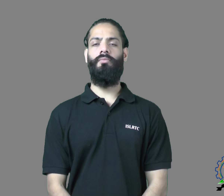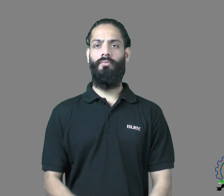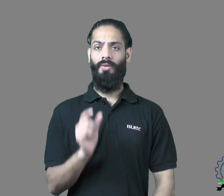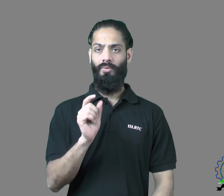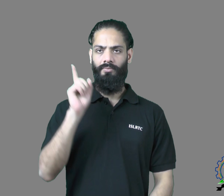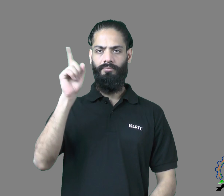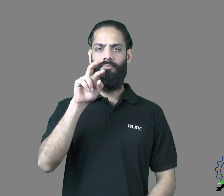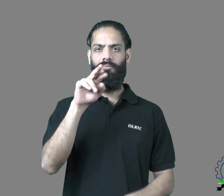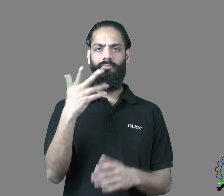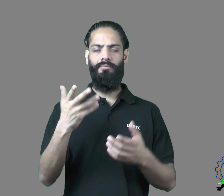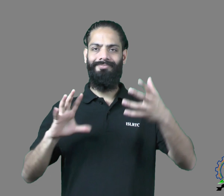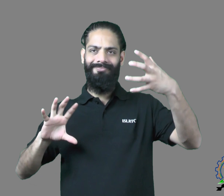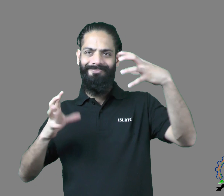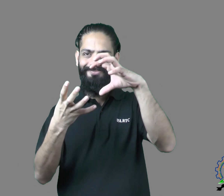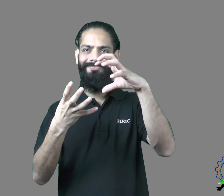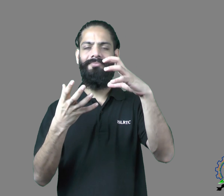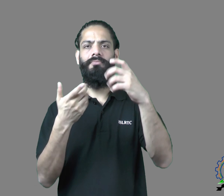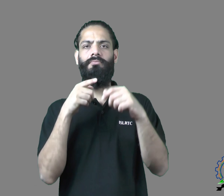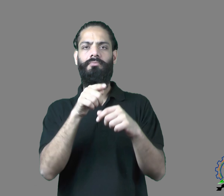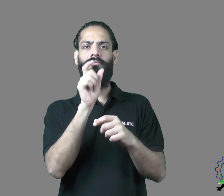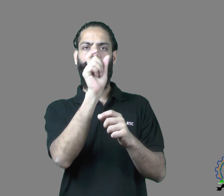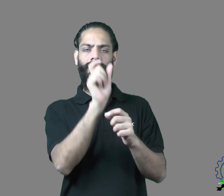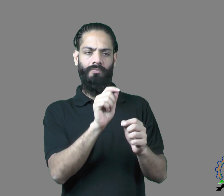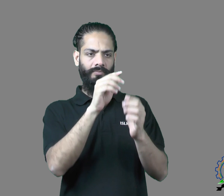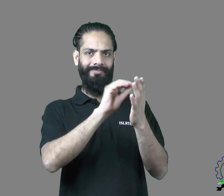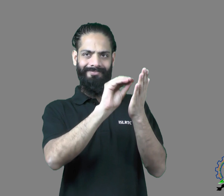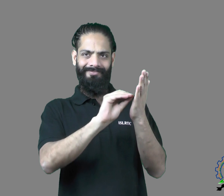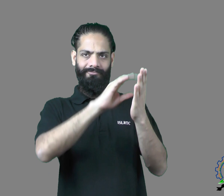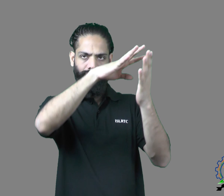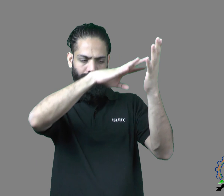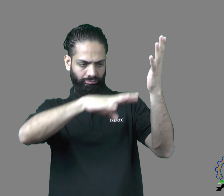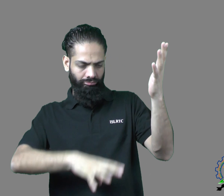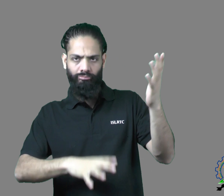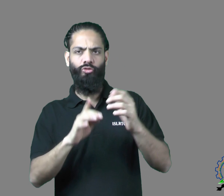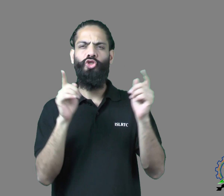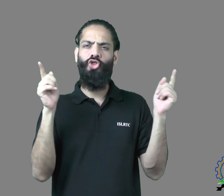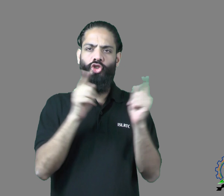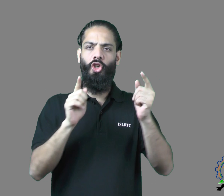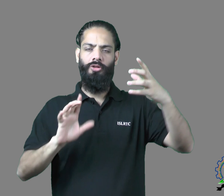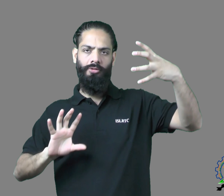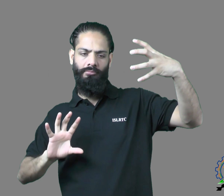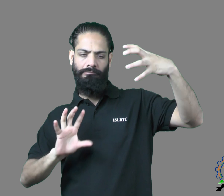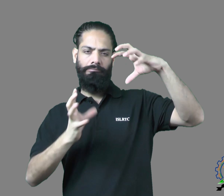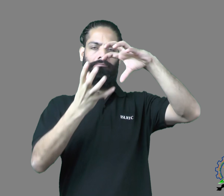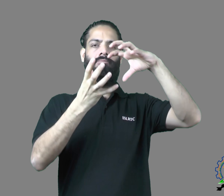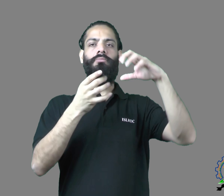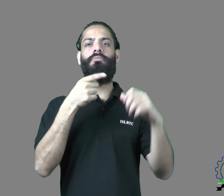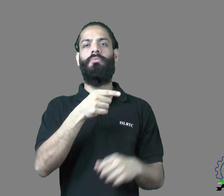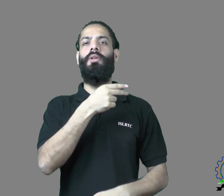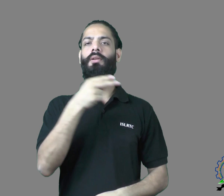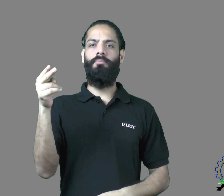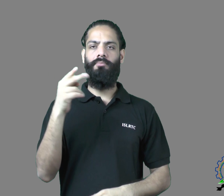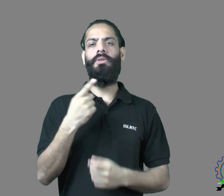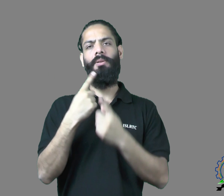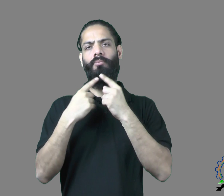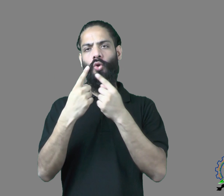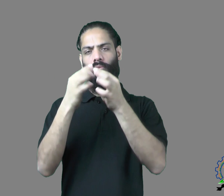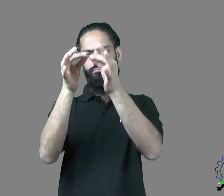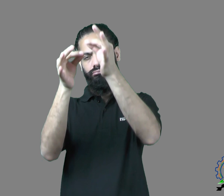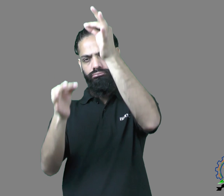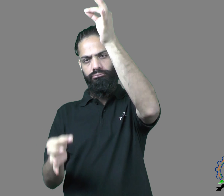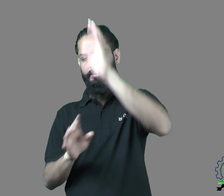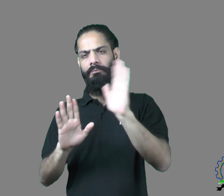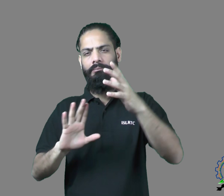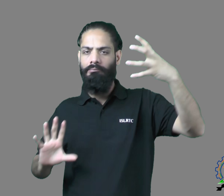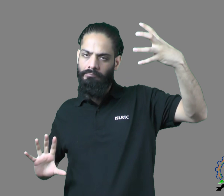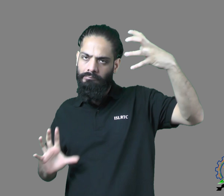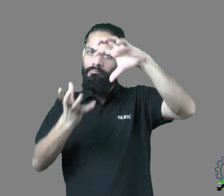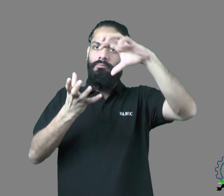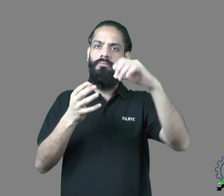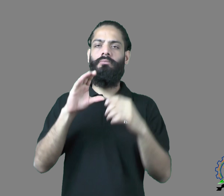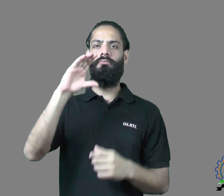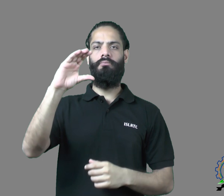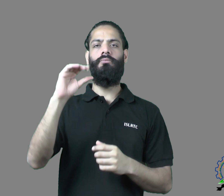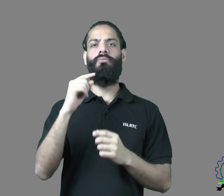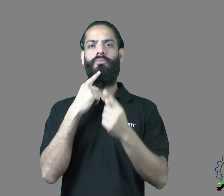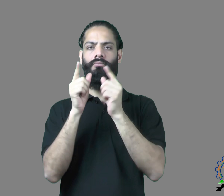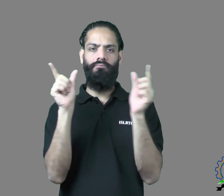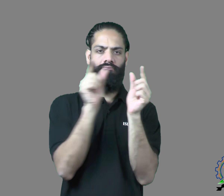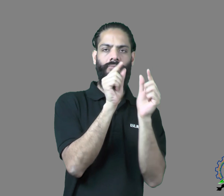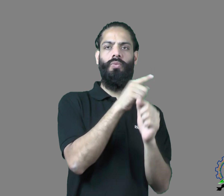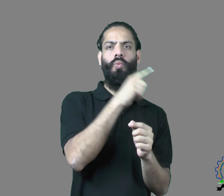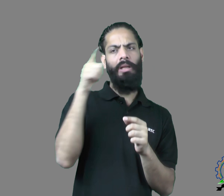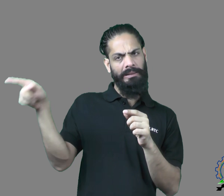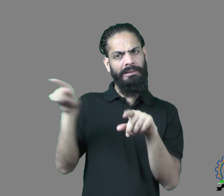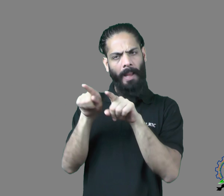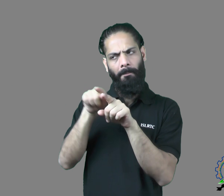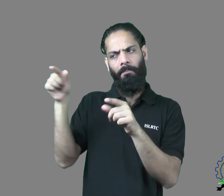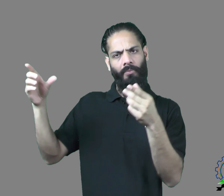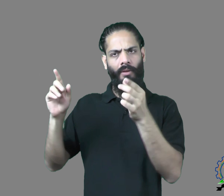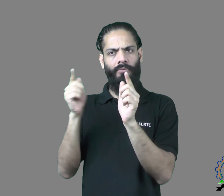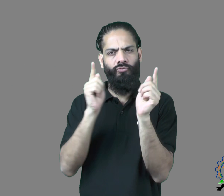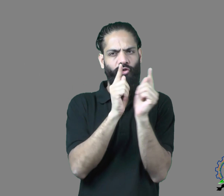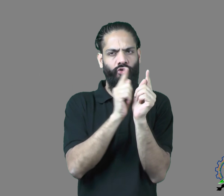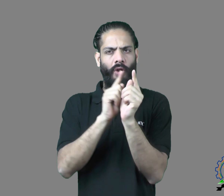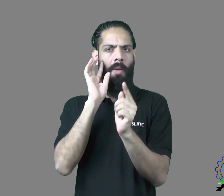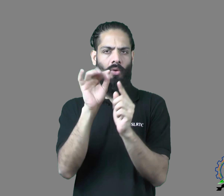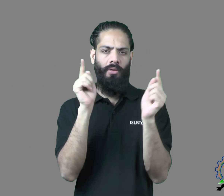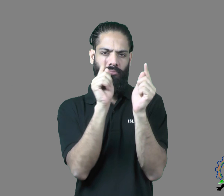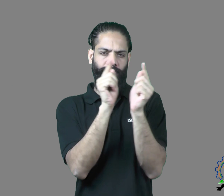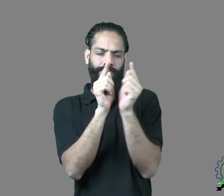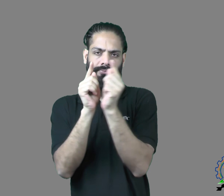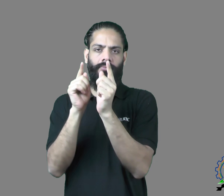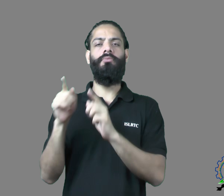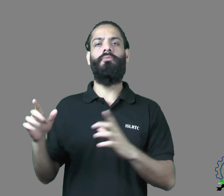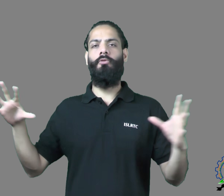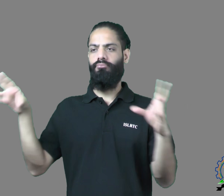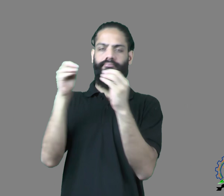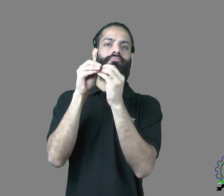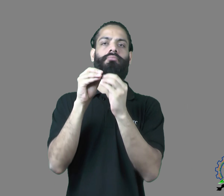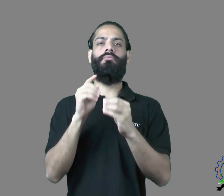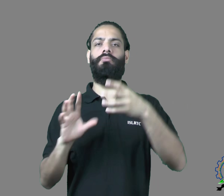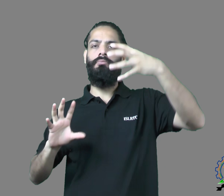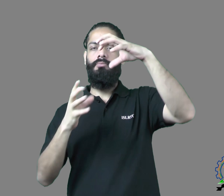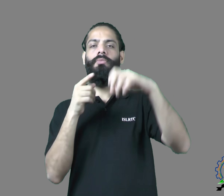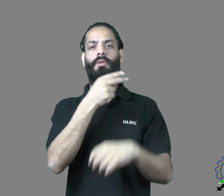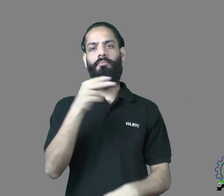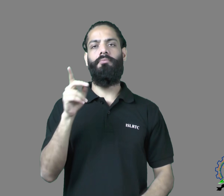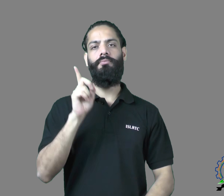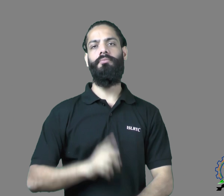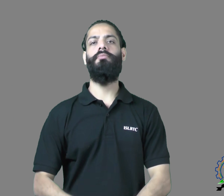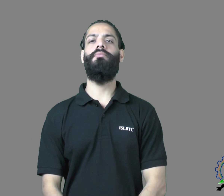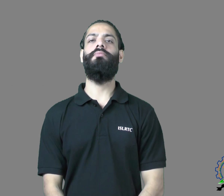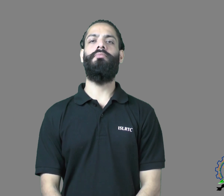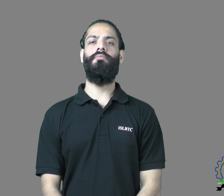Summary